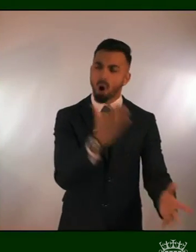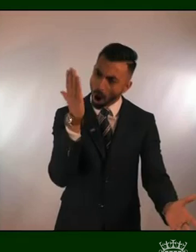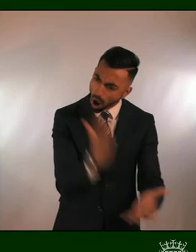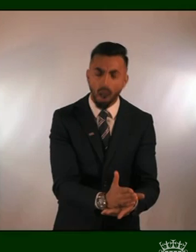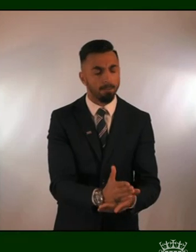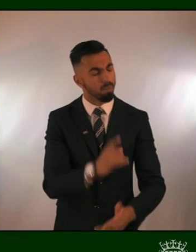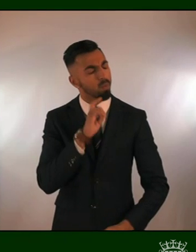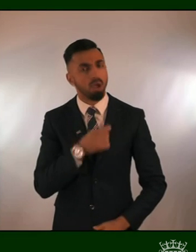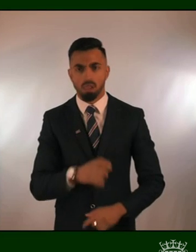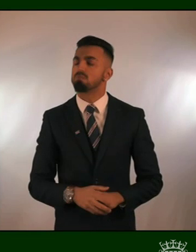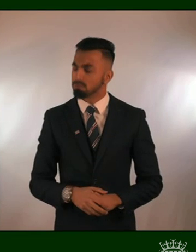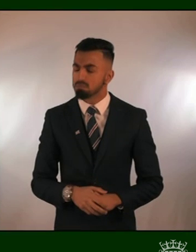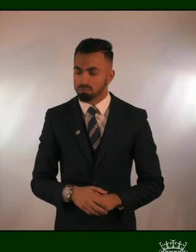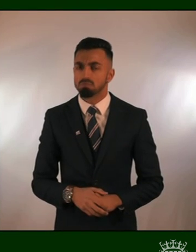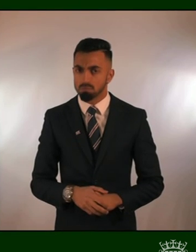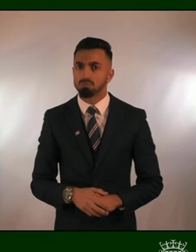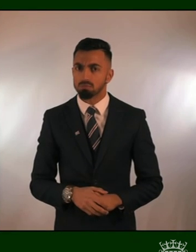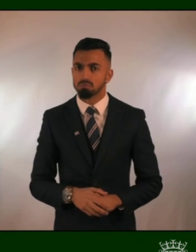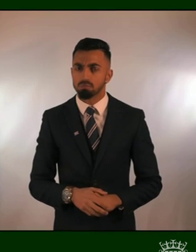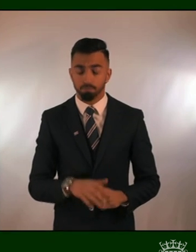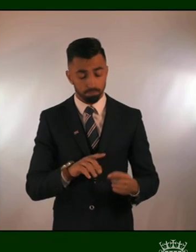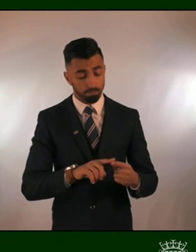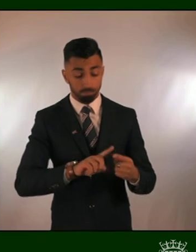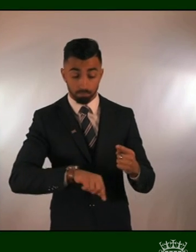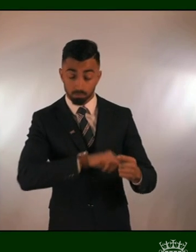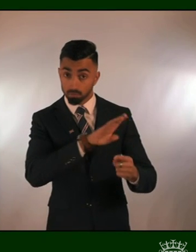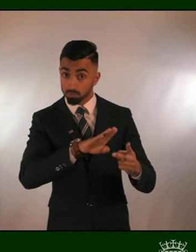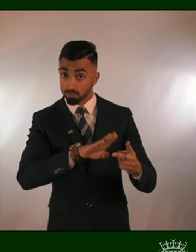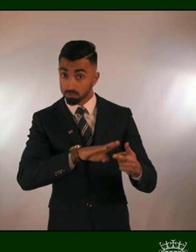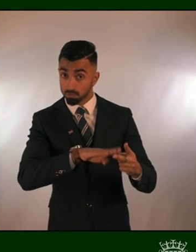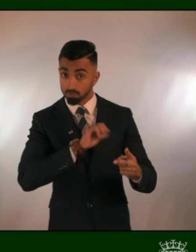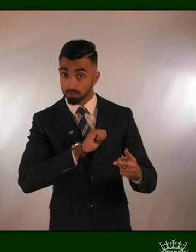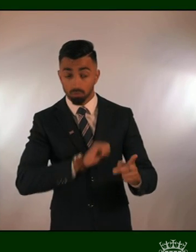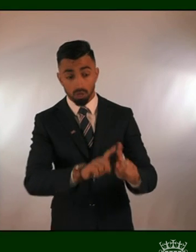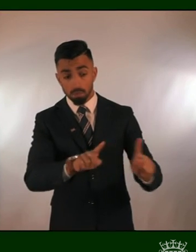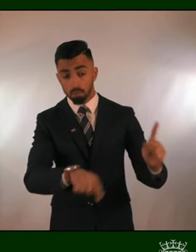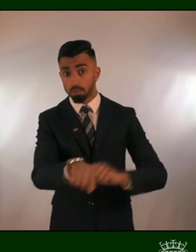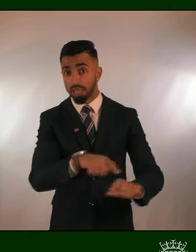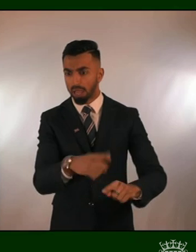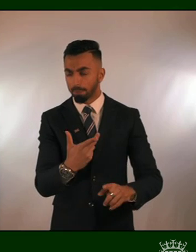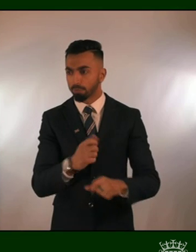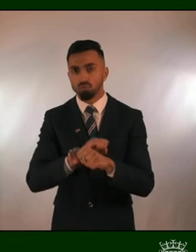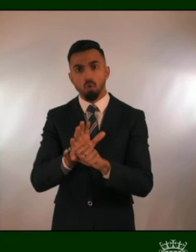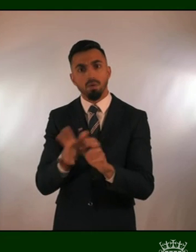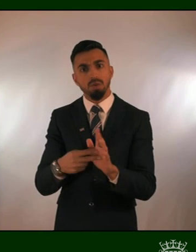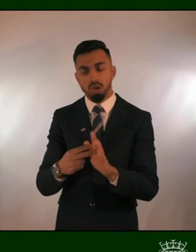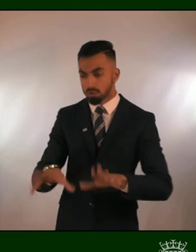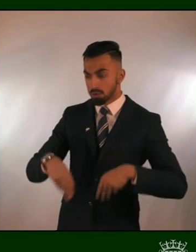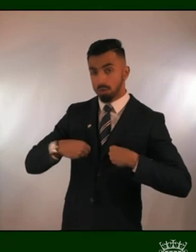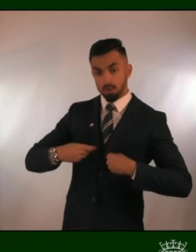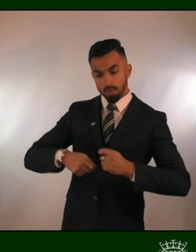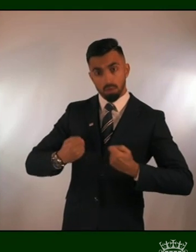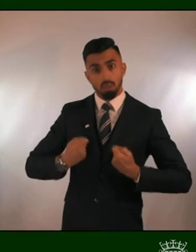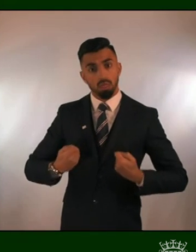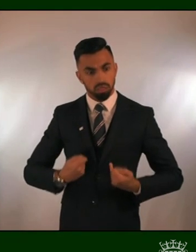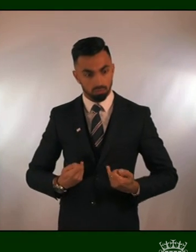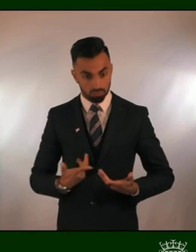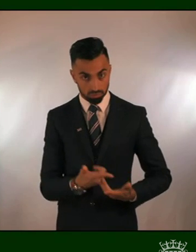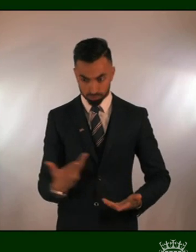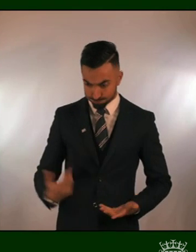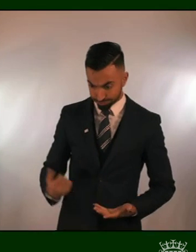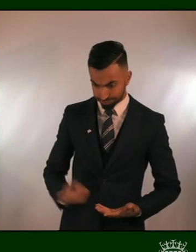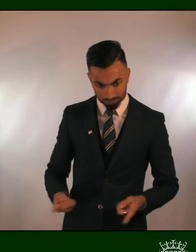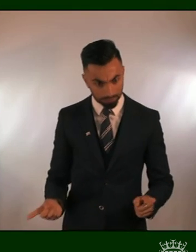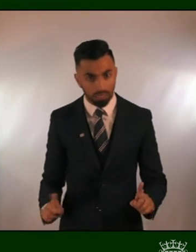Secondly, during this immediate crisis, if people fall ill or cannot work, we must support their finances.